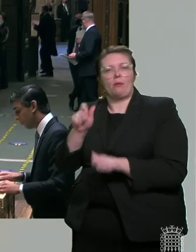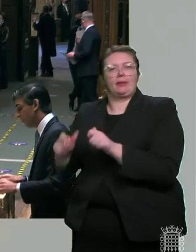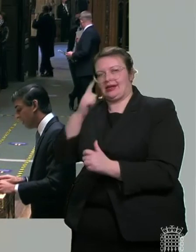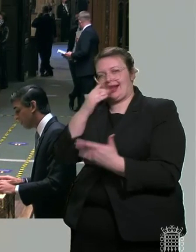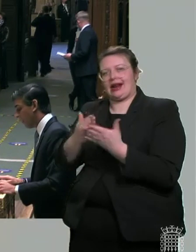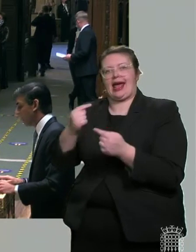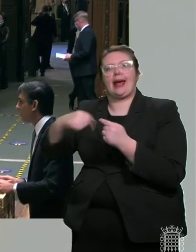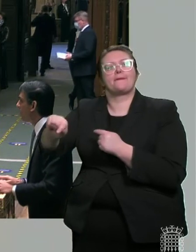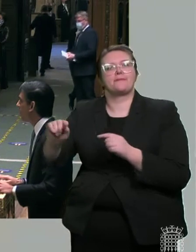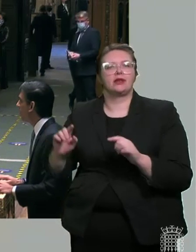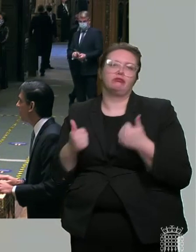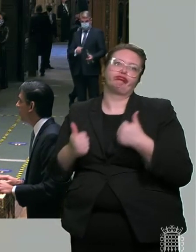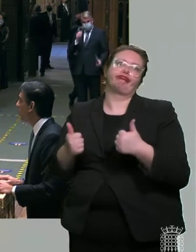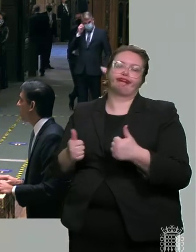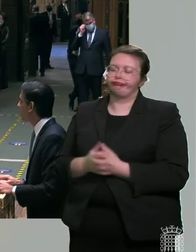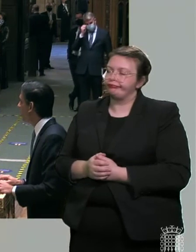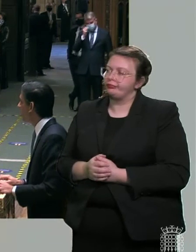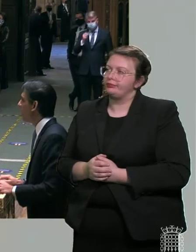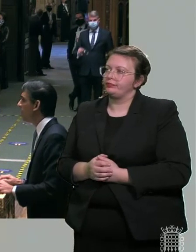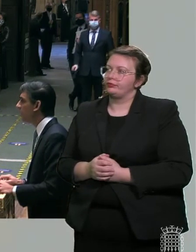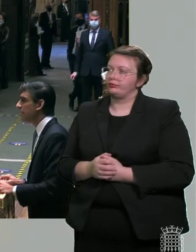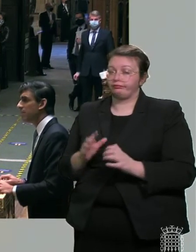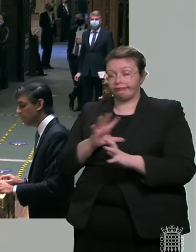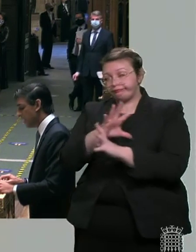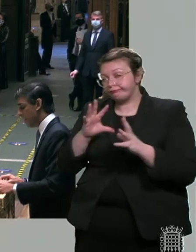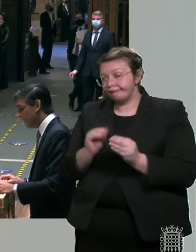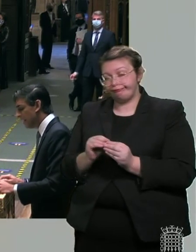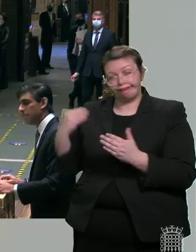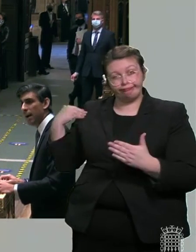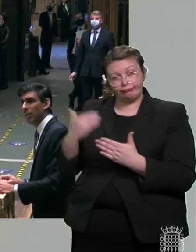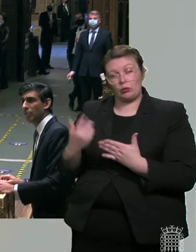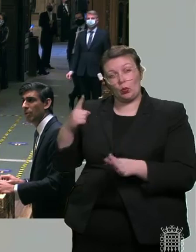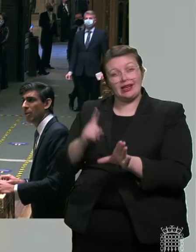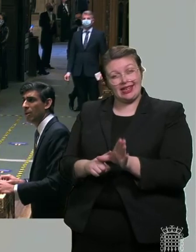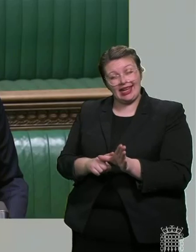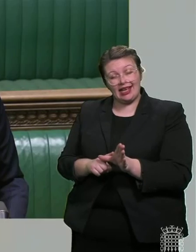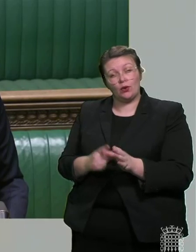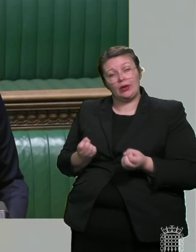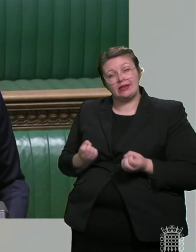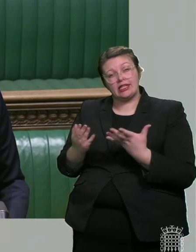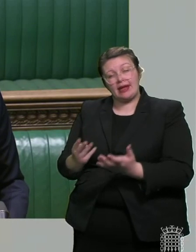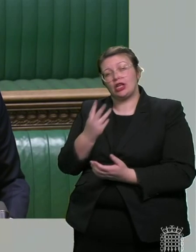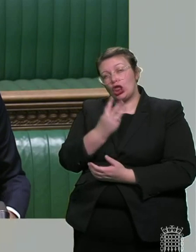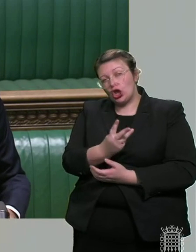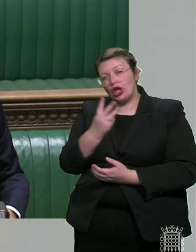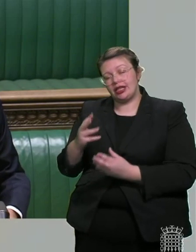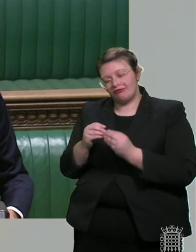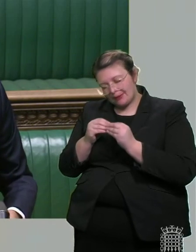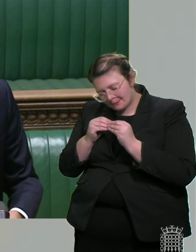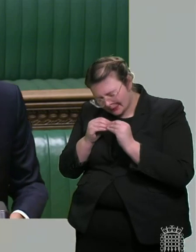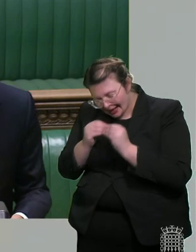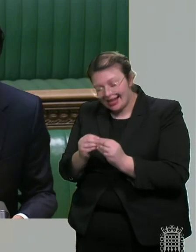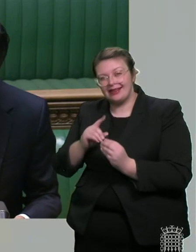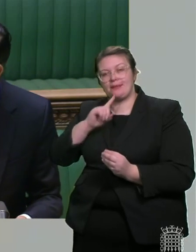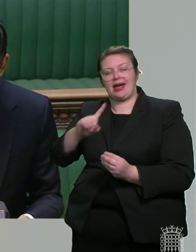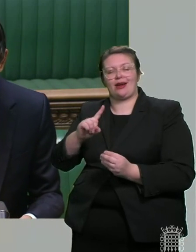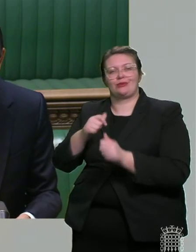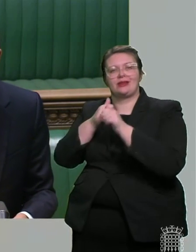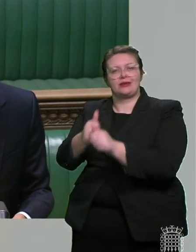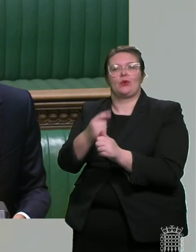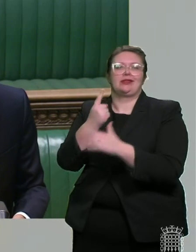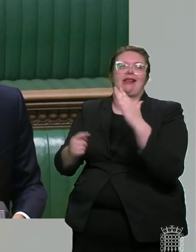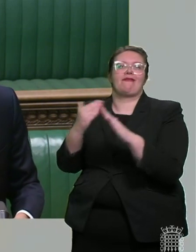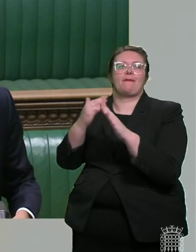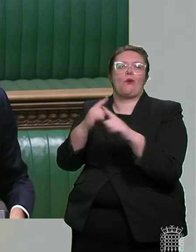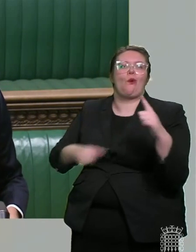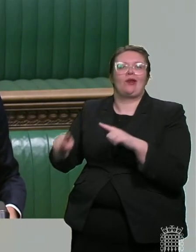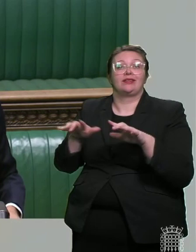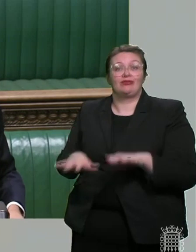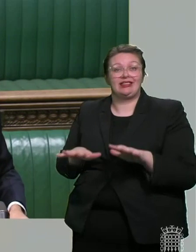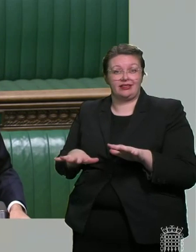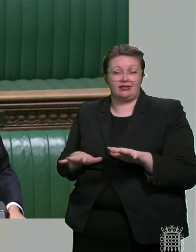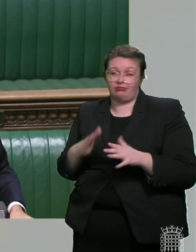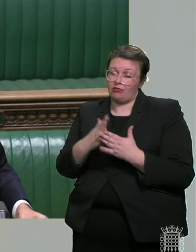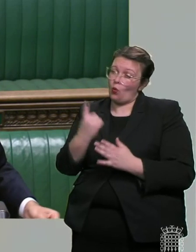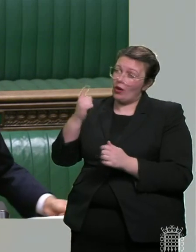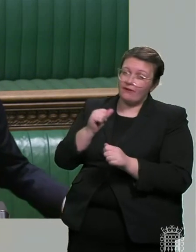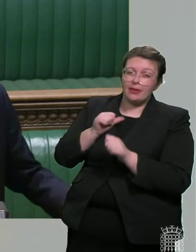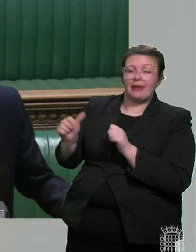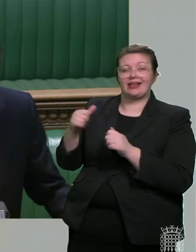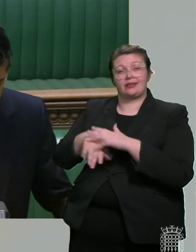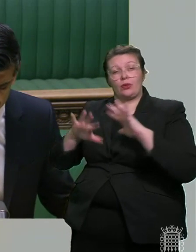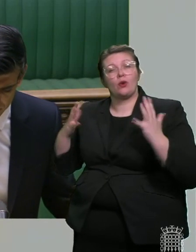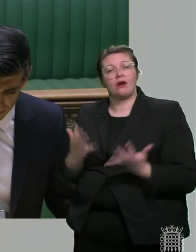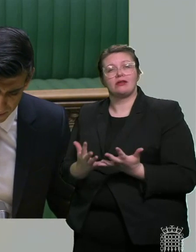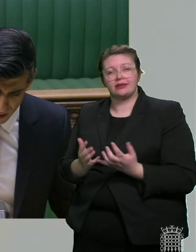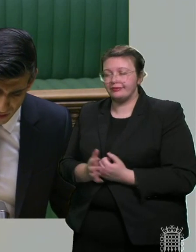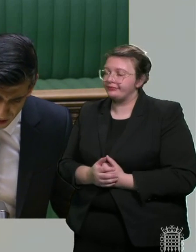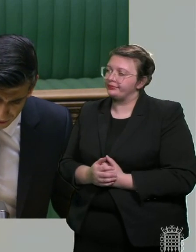Over the course of this crisis we will have spent £33 billion supporting the self-employed, one of the most generous programmes for self-employed people anywhere in the world.